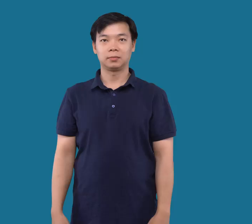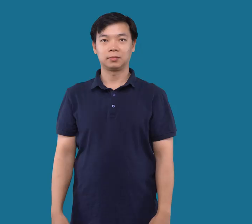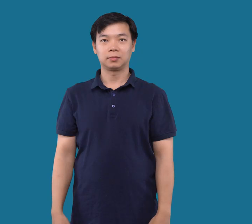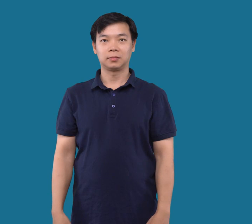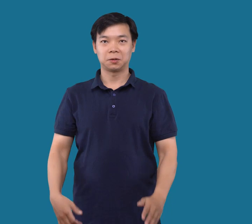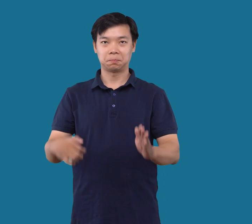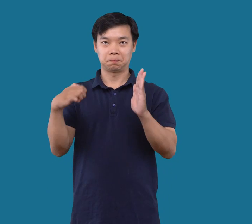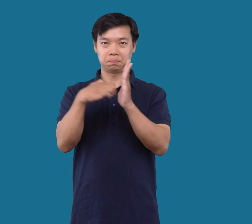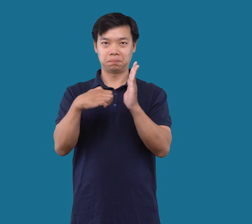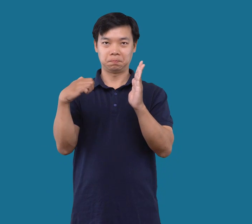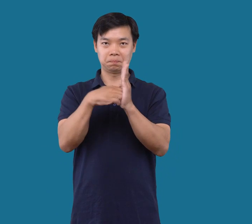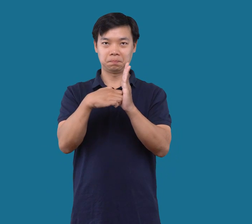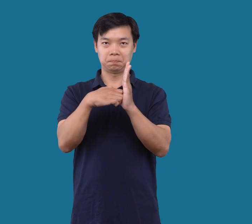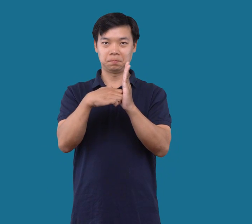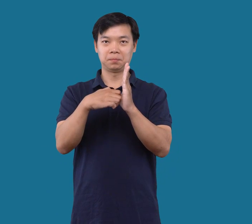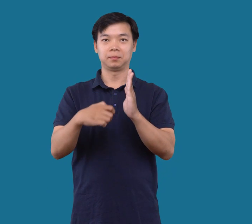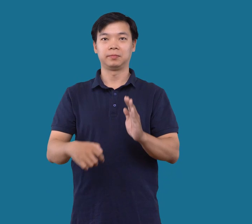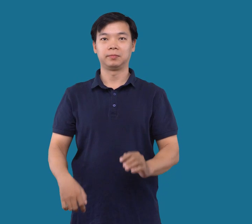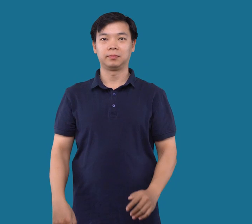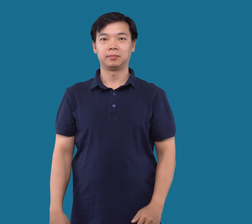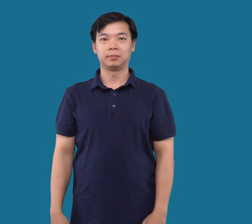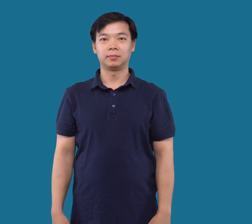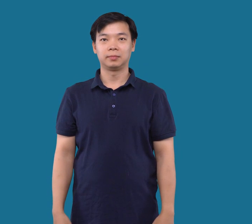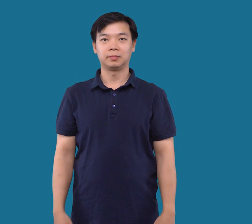chất rắn